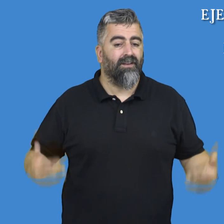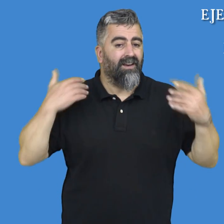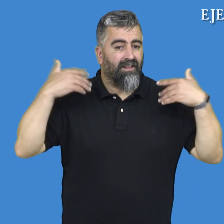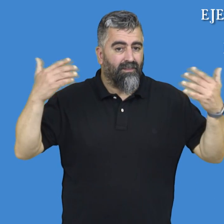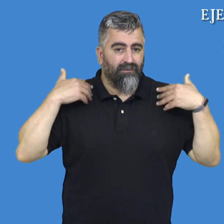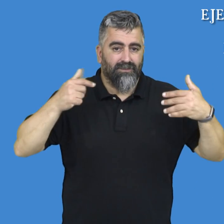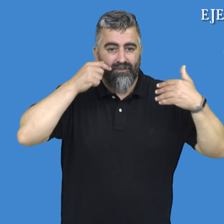ejercicio